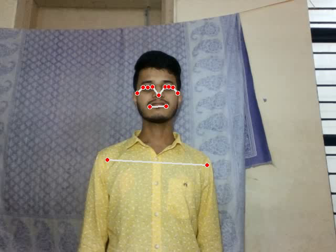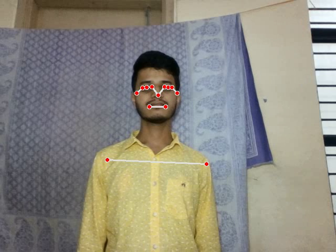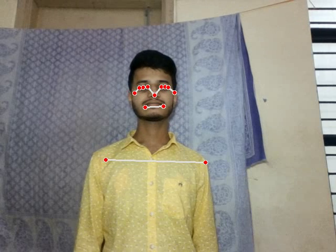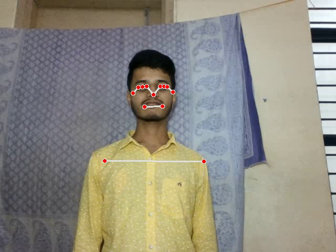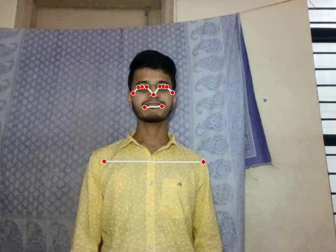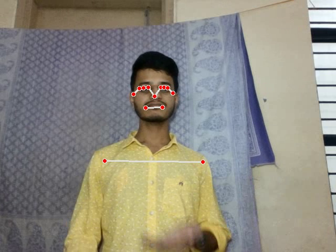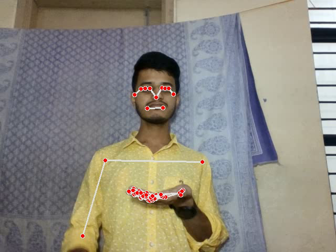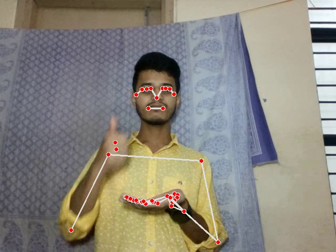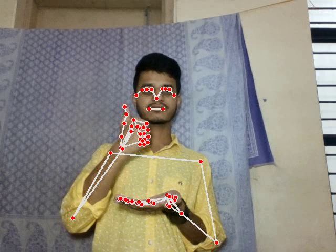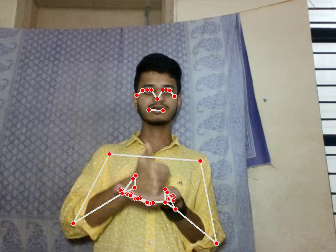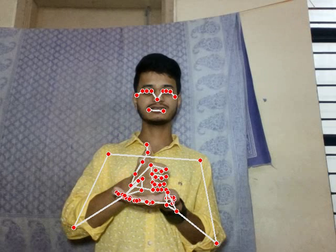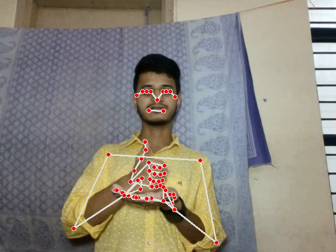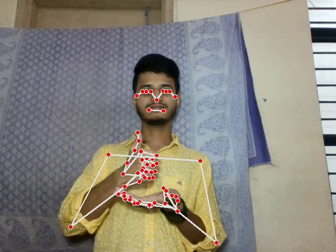help